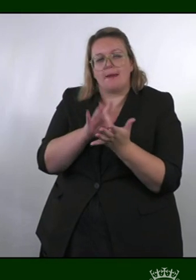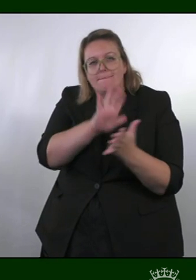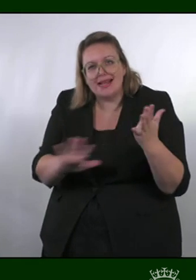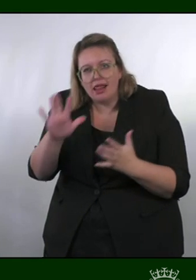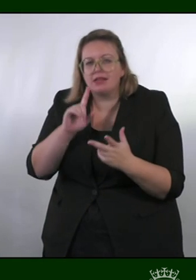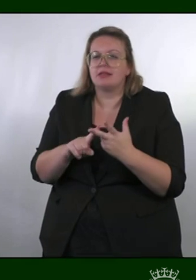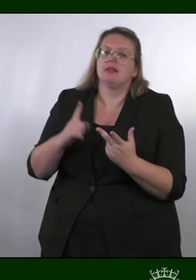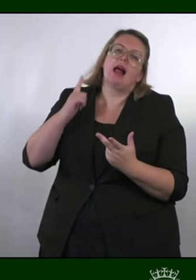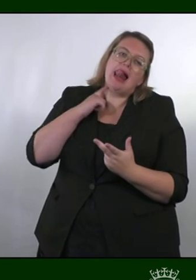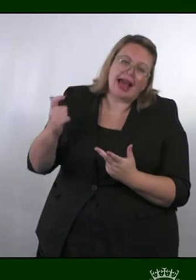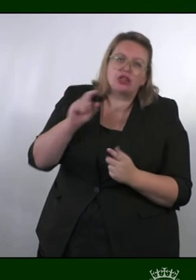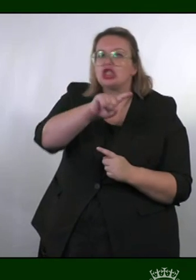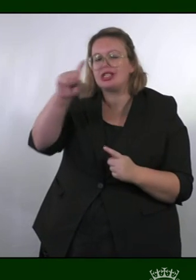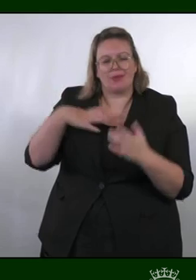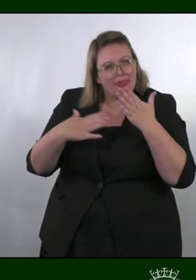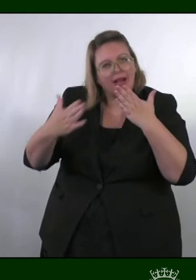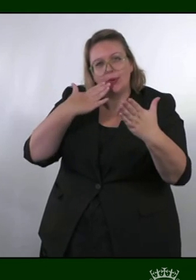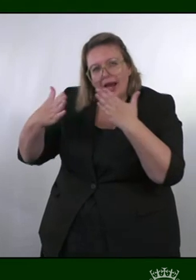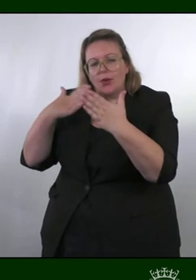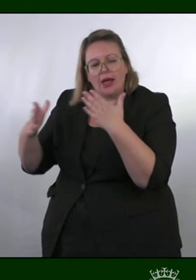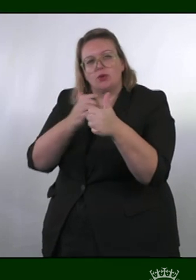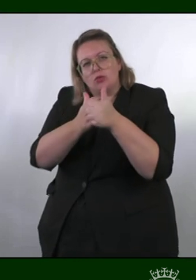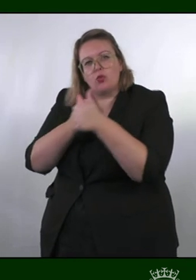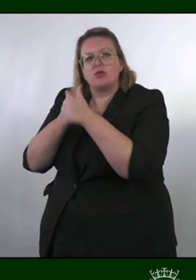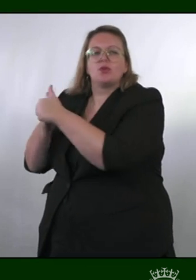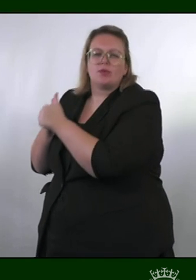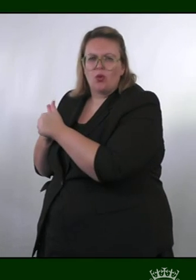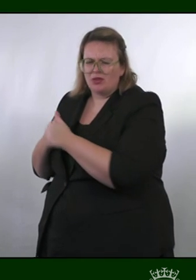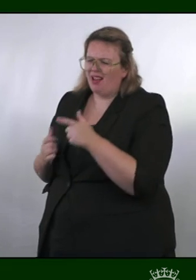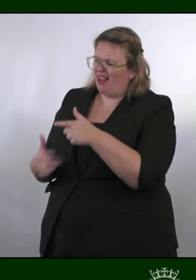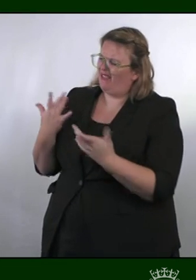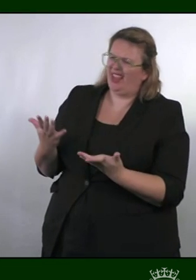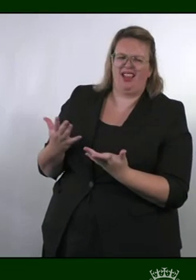It is a bit incoherent of the right hon.